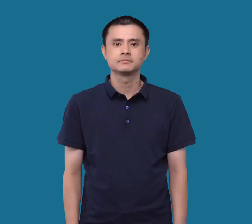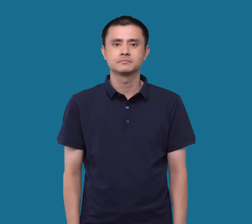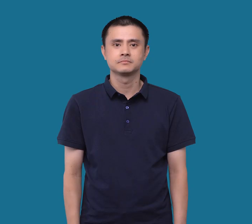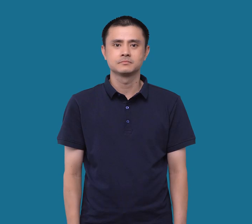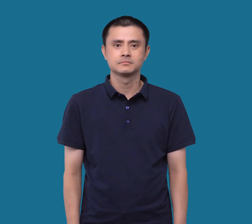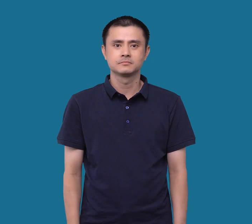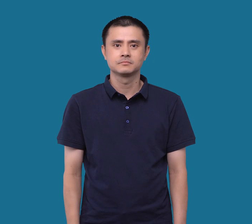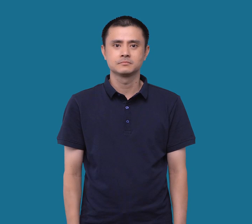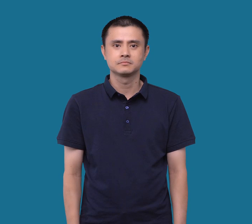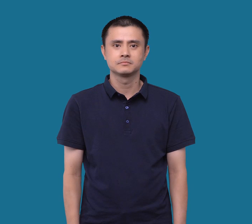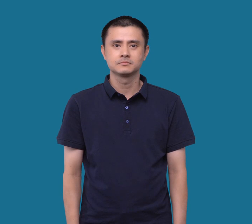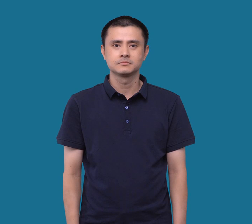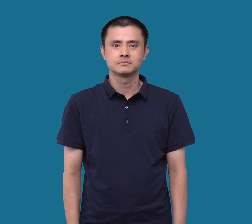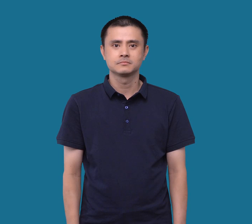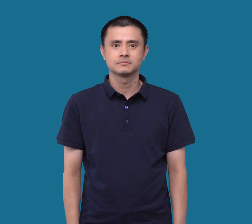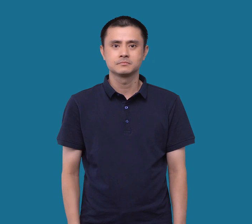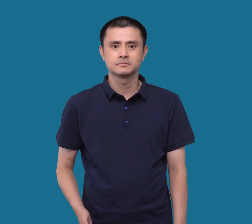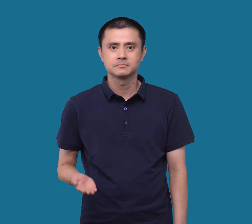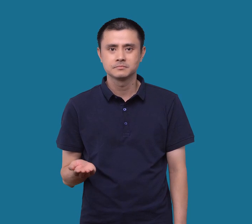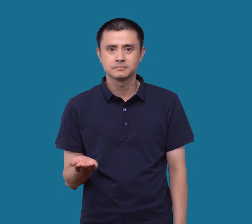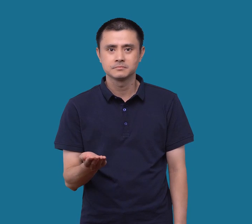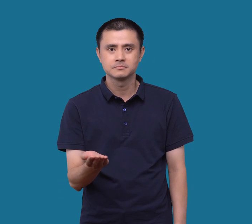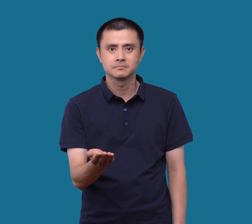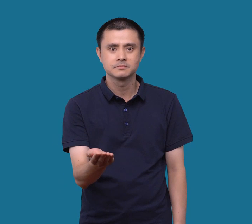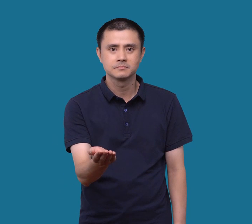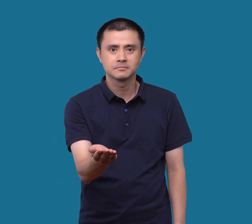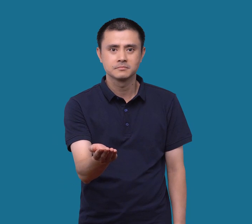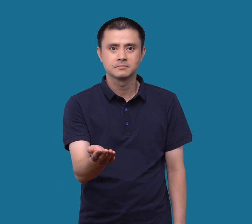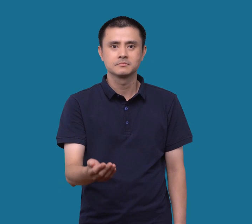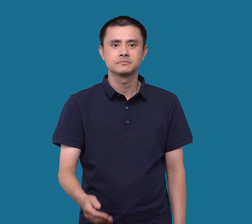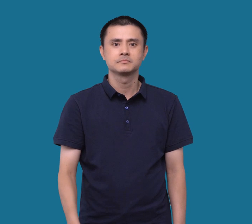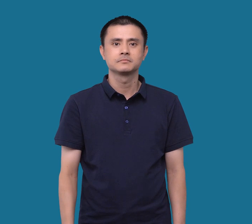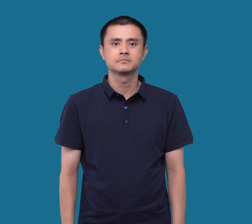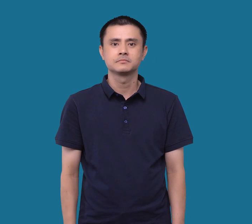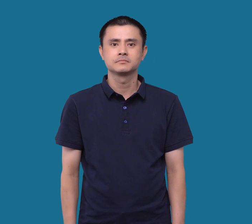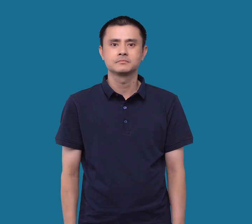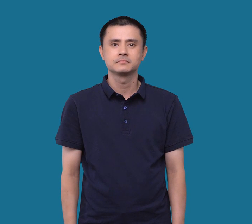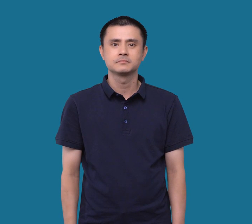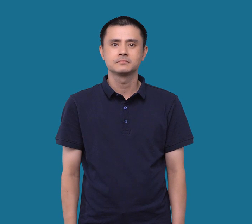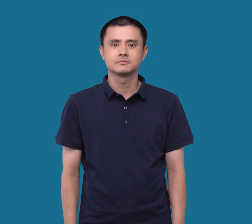cái bè